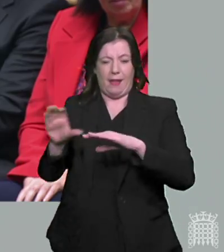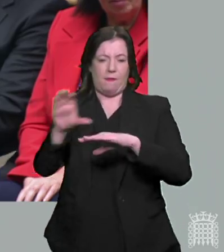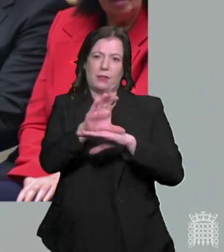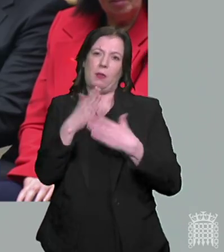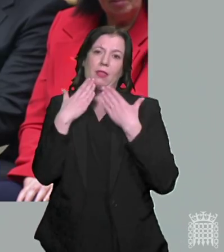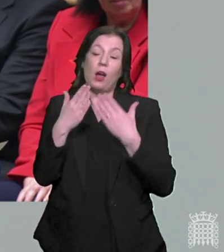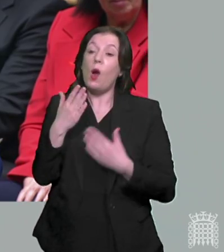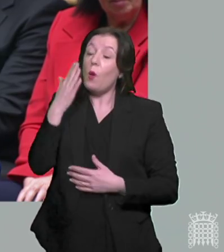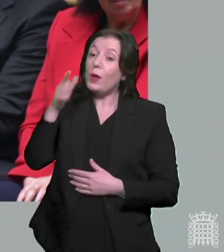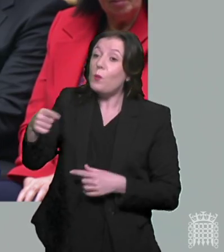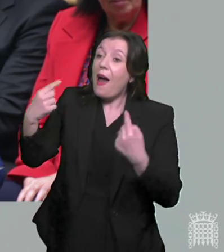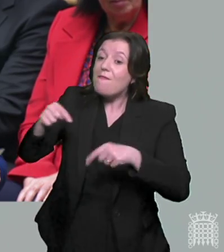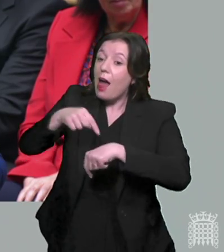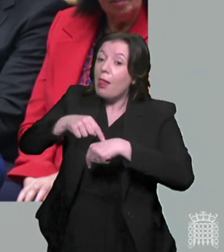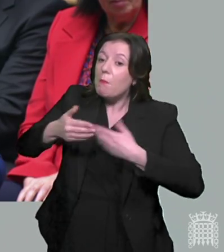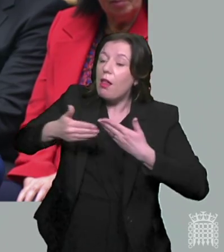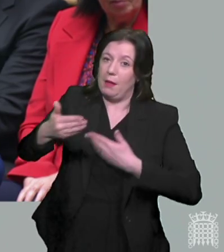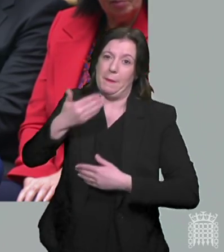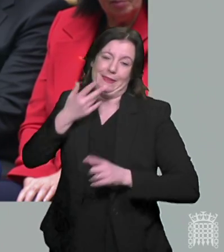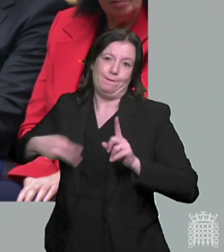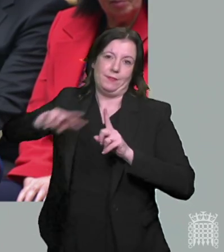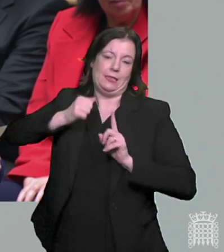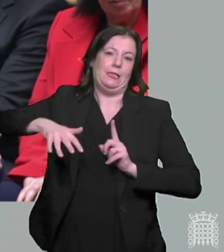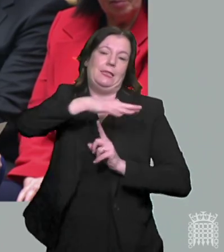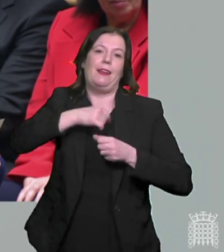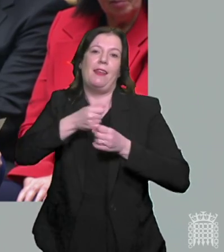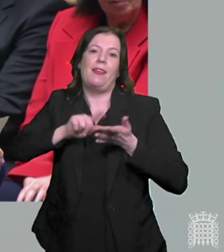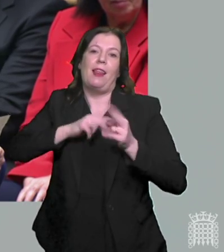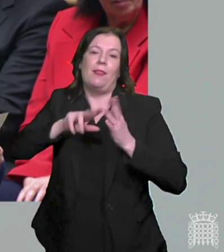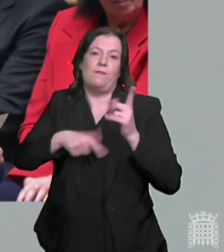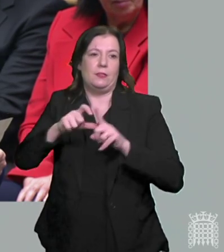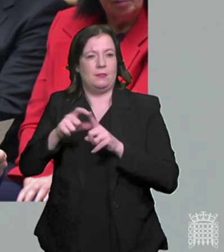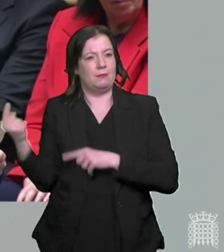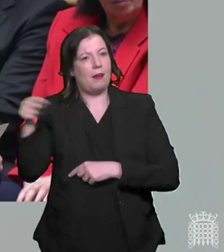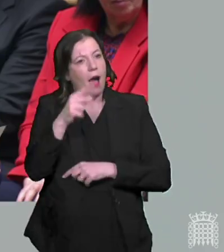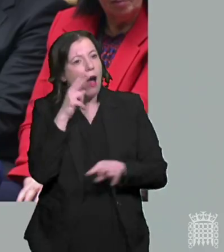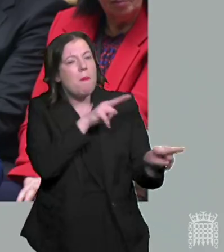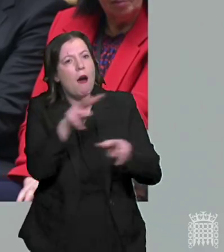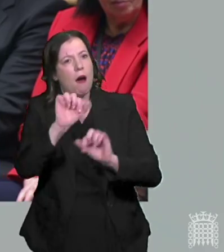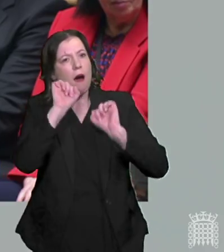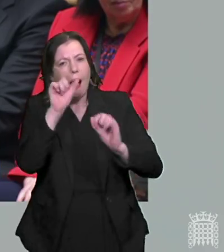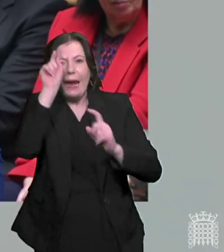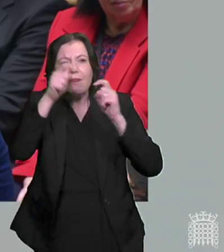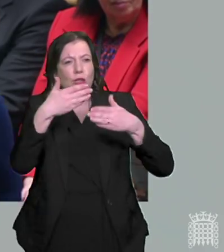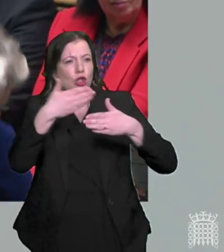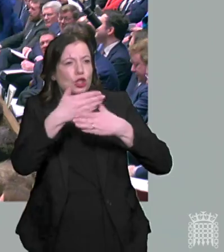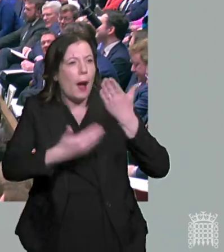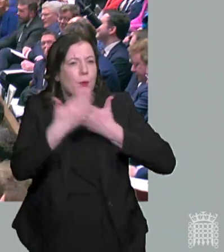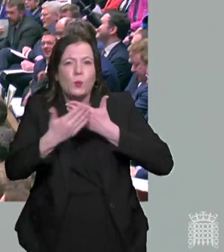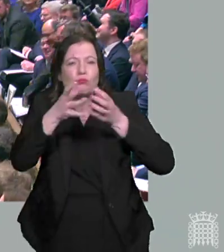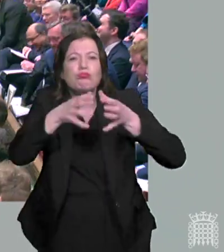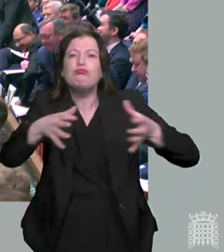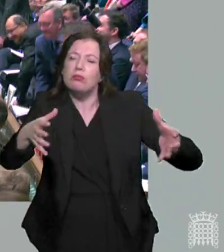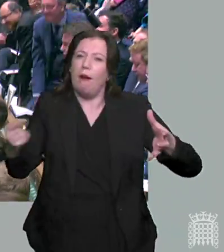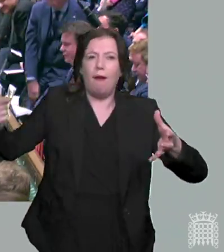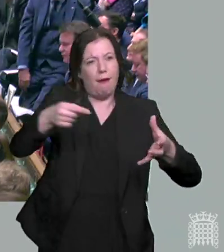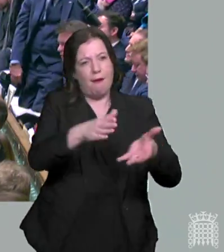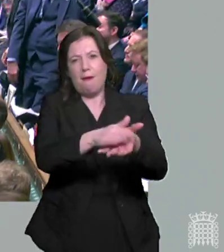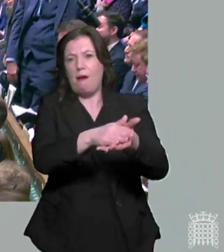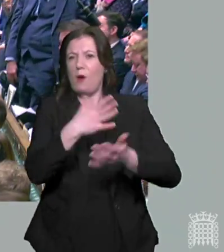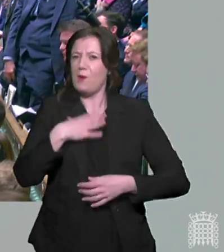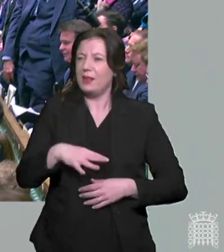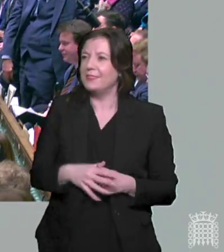When his diary allows, will he visit Guildford to celebrate successful local innovation and job creation?